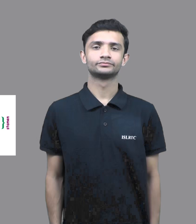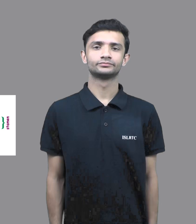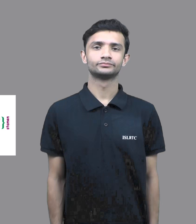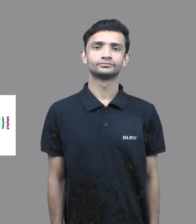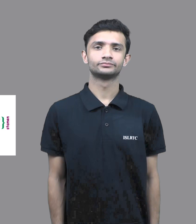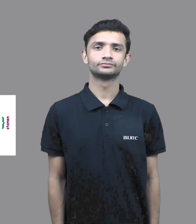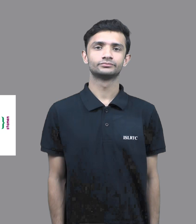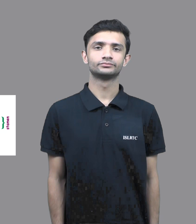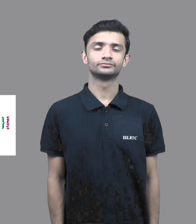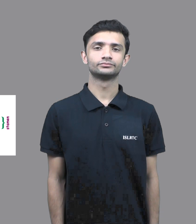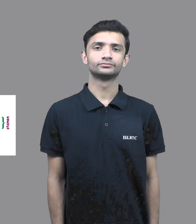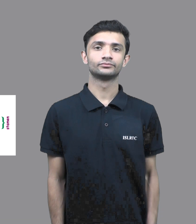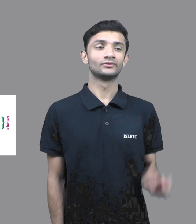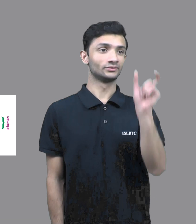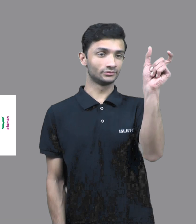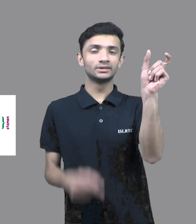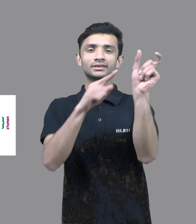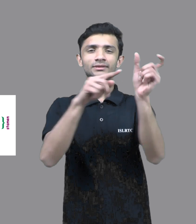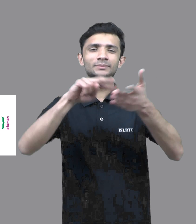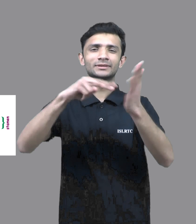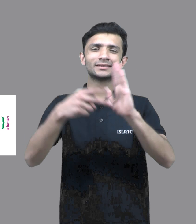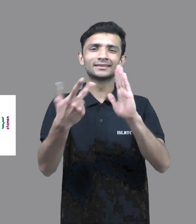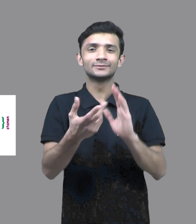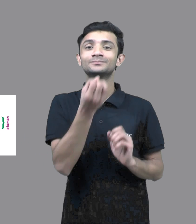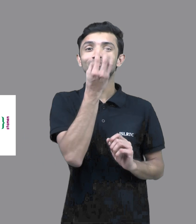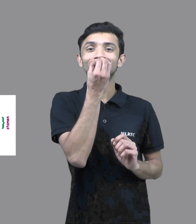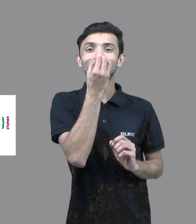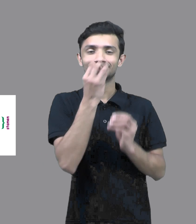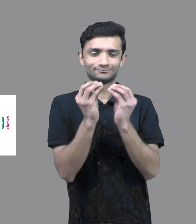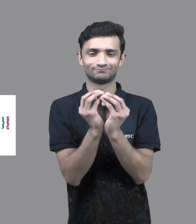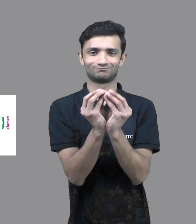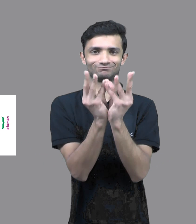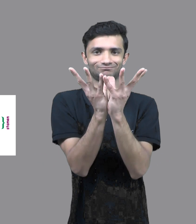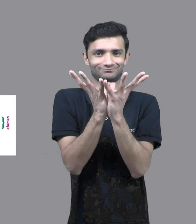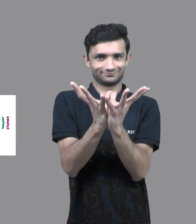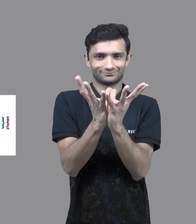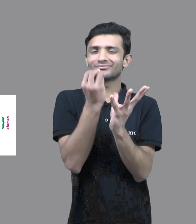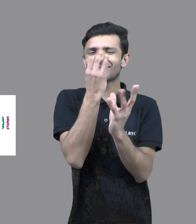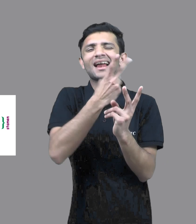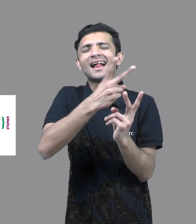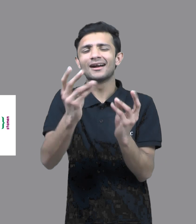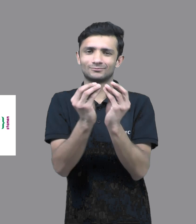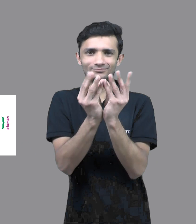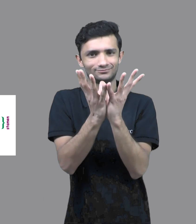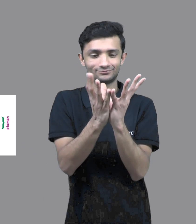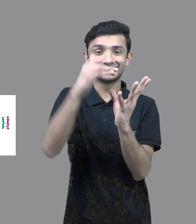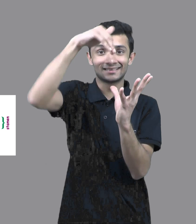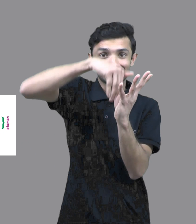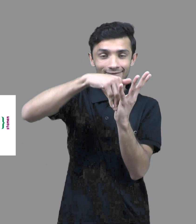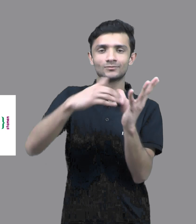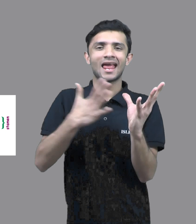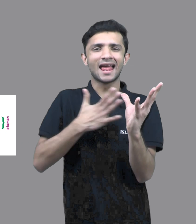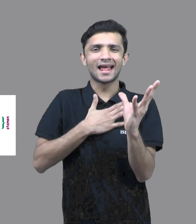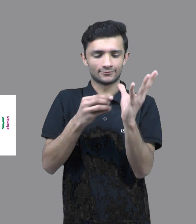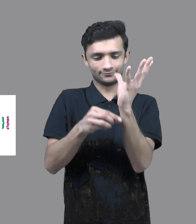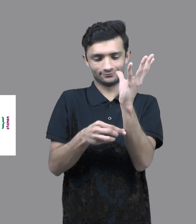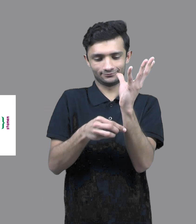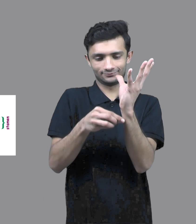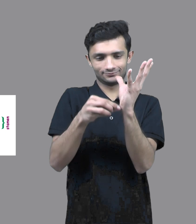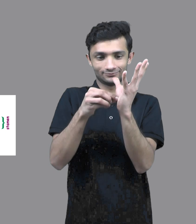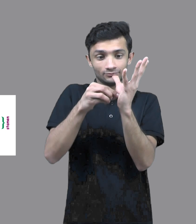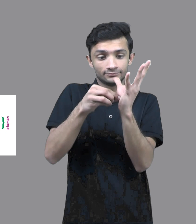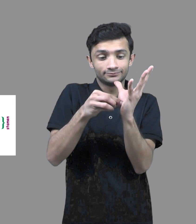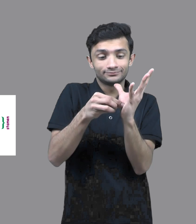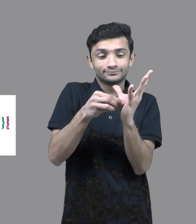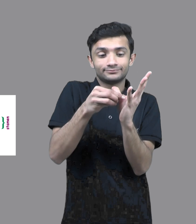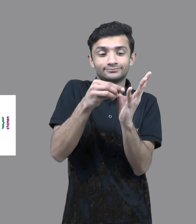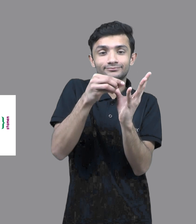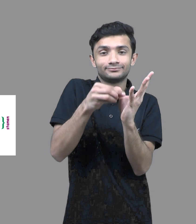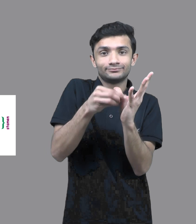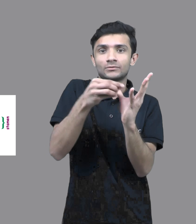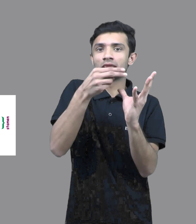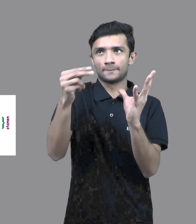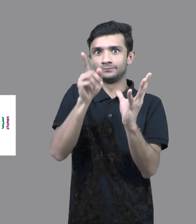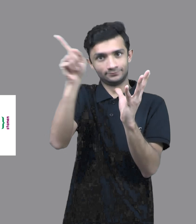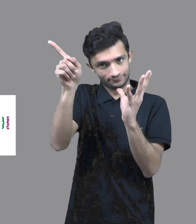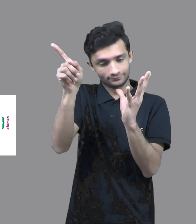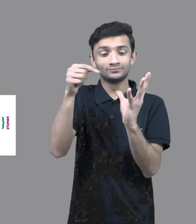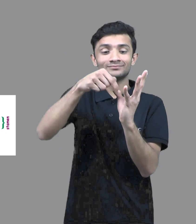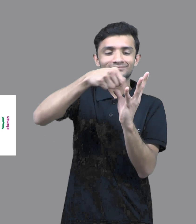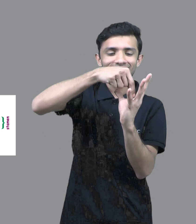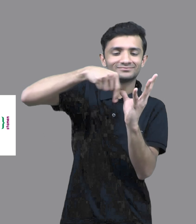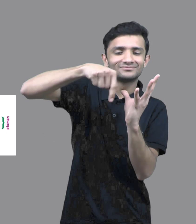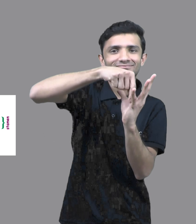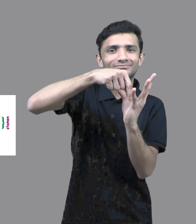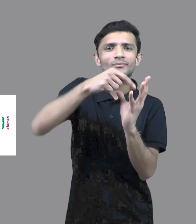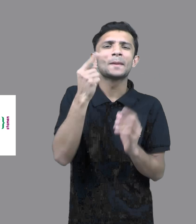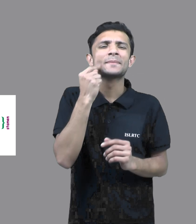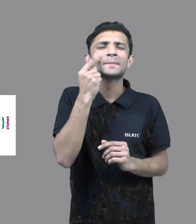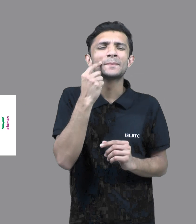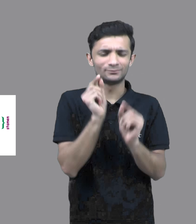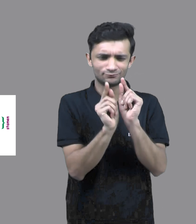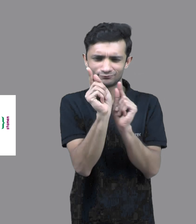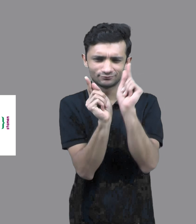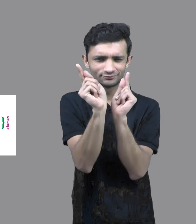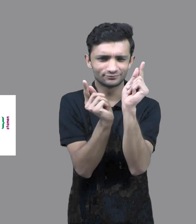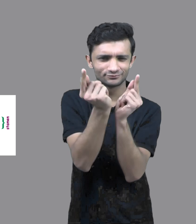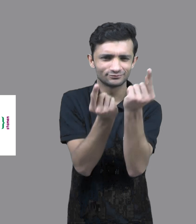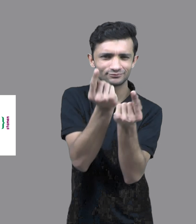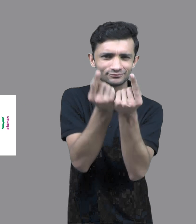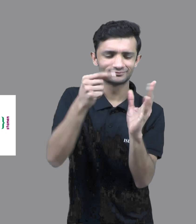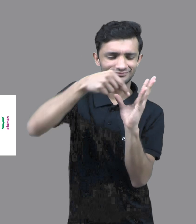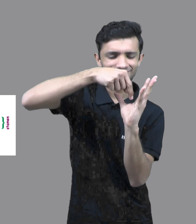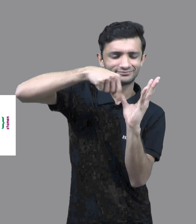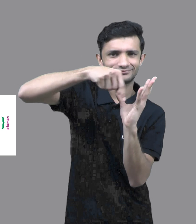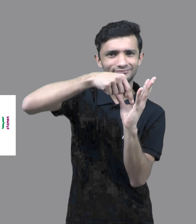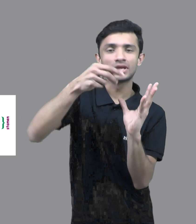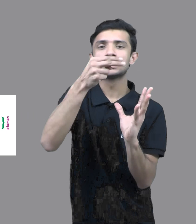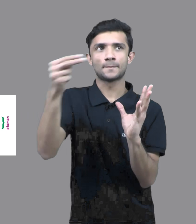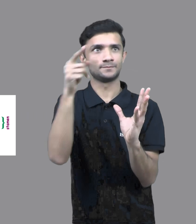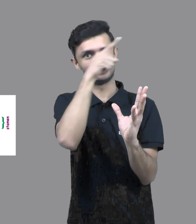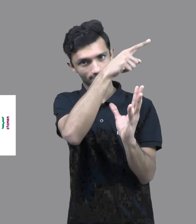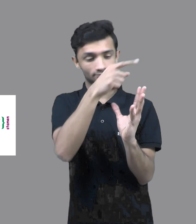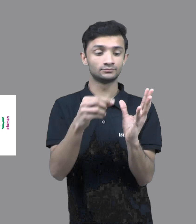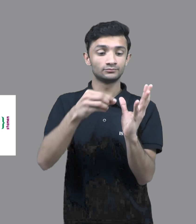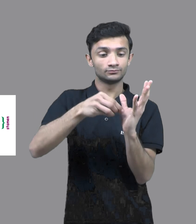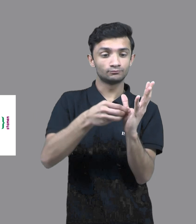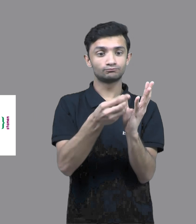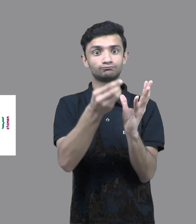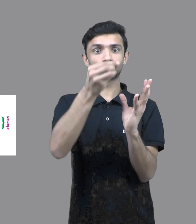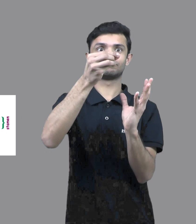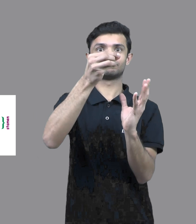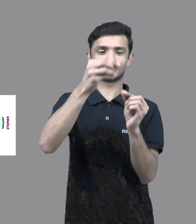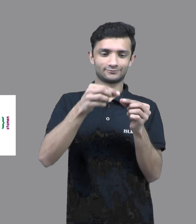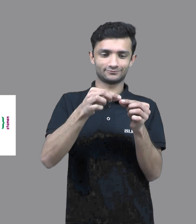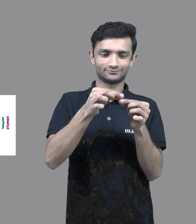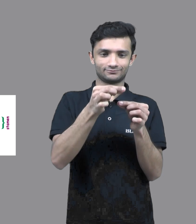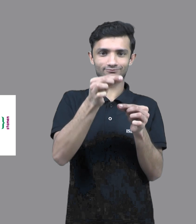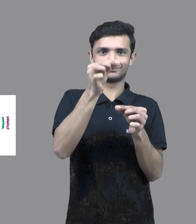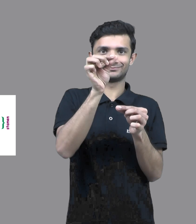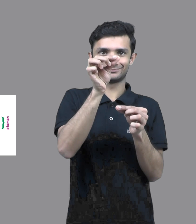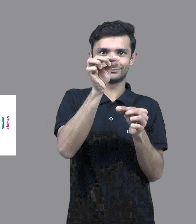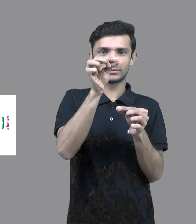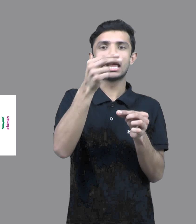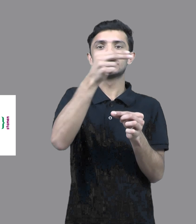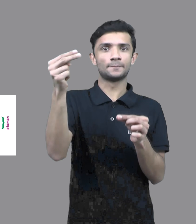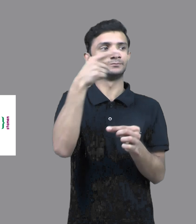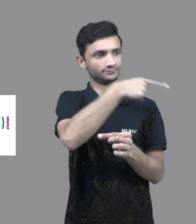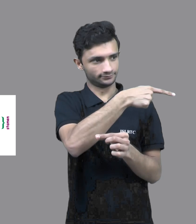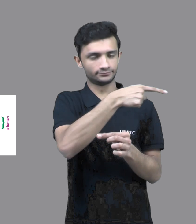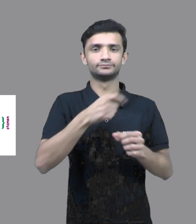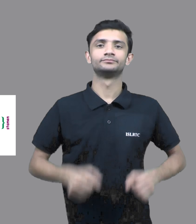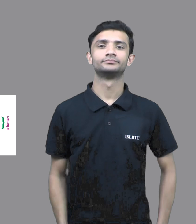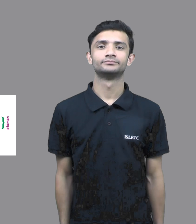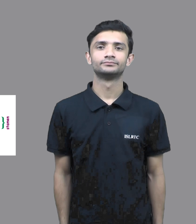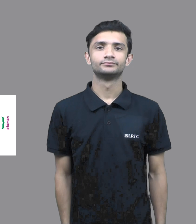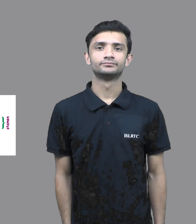Pistil Stamen and Anther